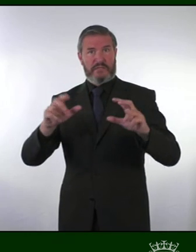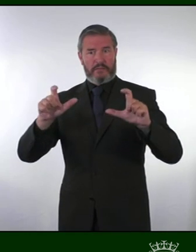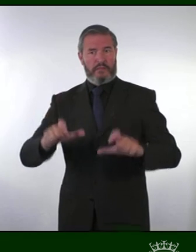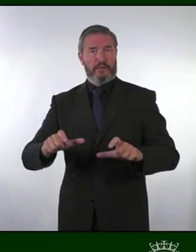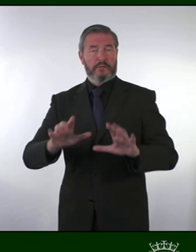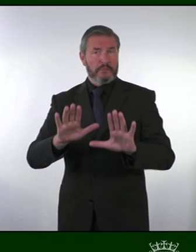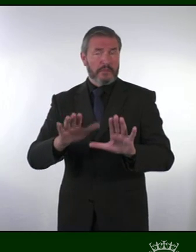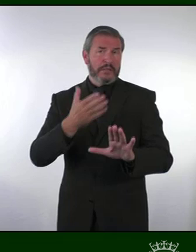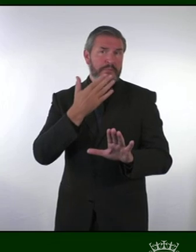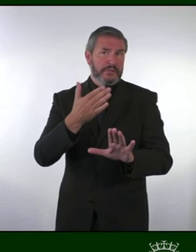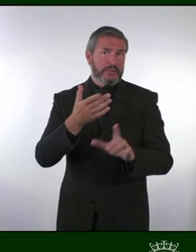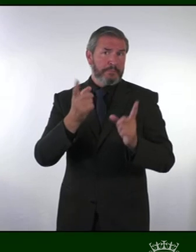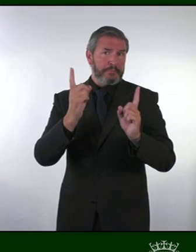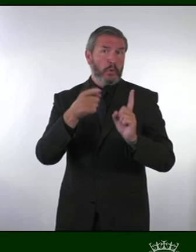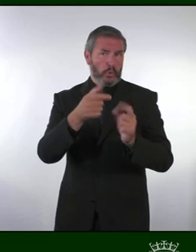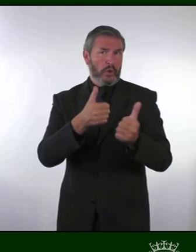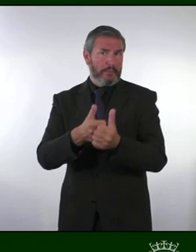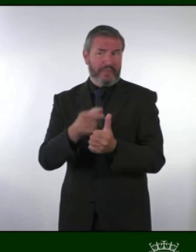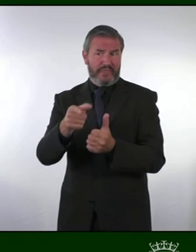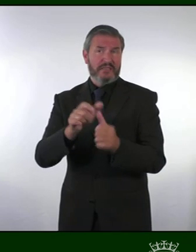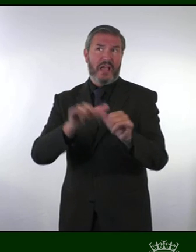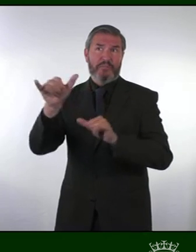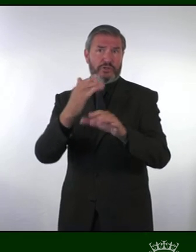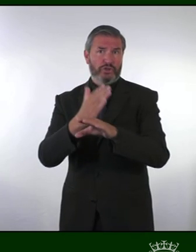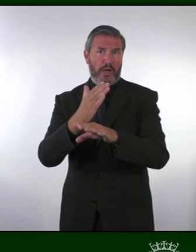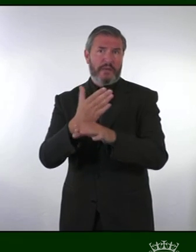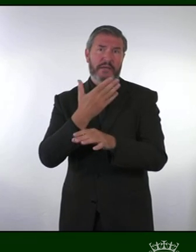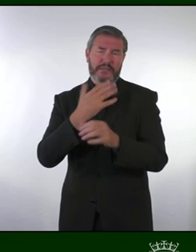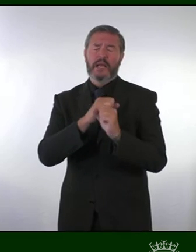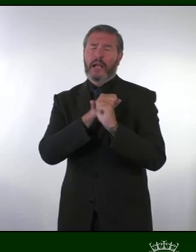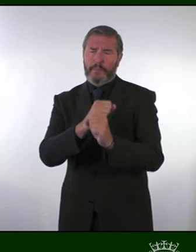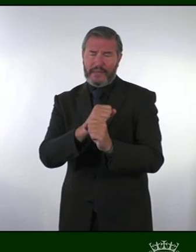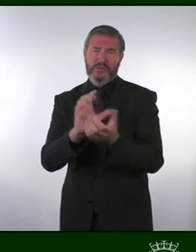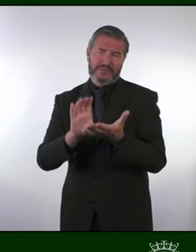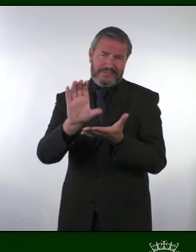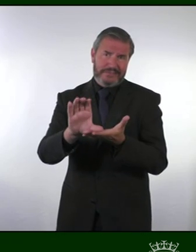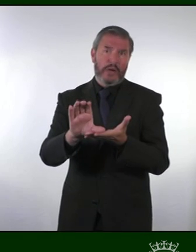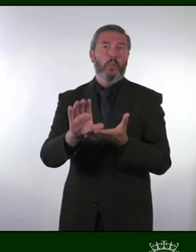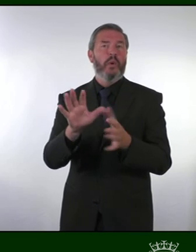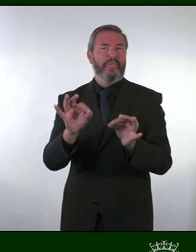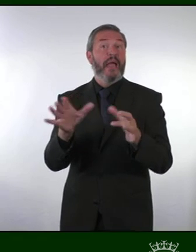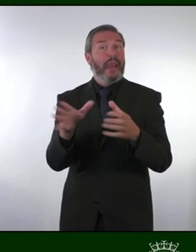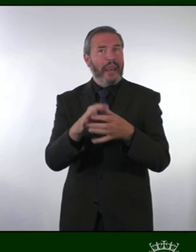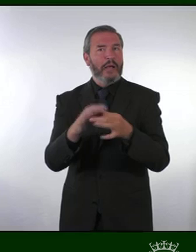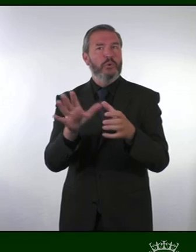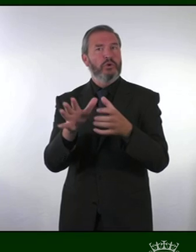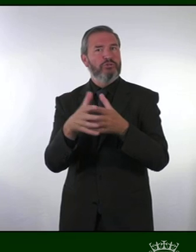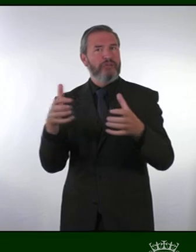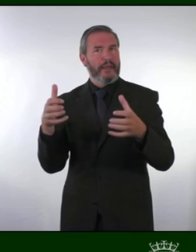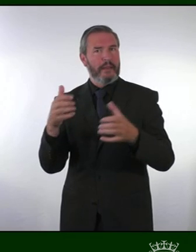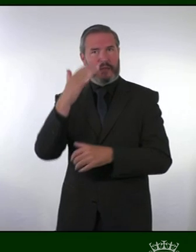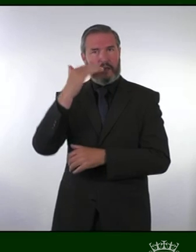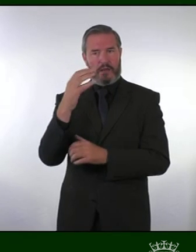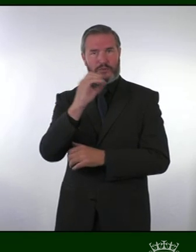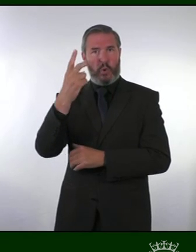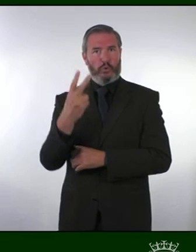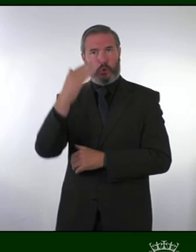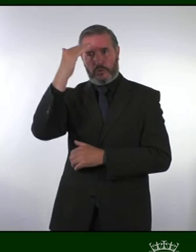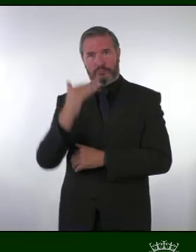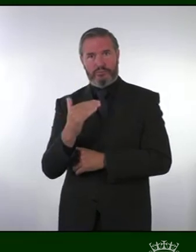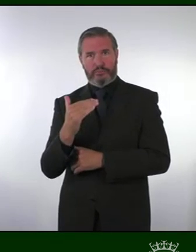Will the Prime Minister commit himself to protecting vital aerospace jobs, and invest in a green aviation recovery to reduce future carbon emissions?